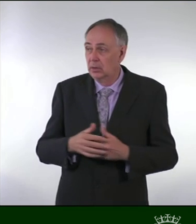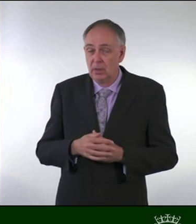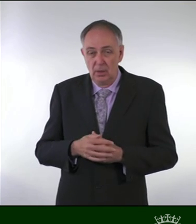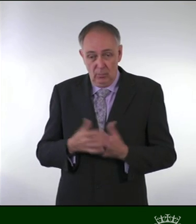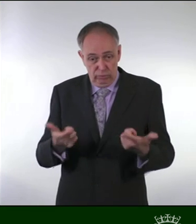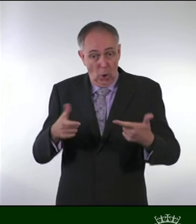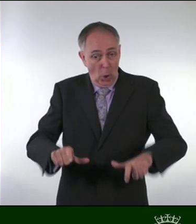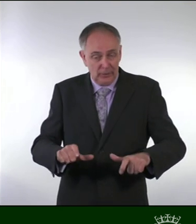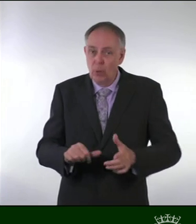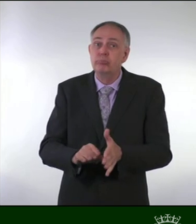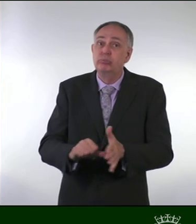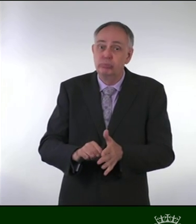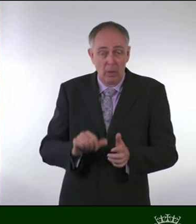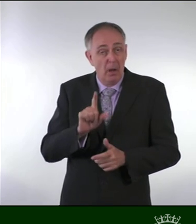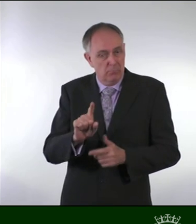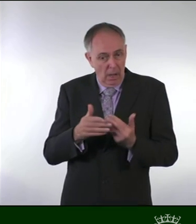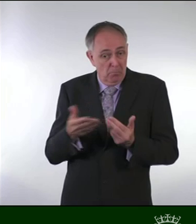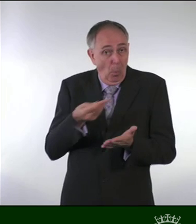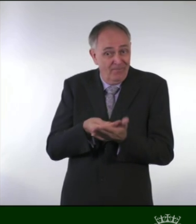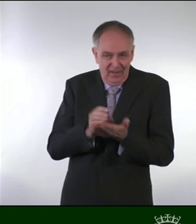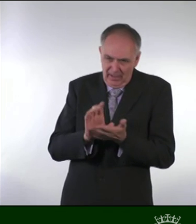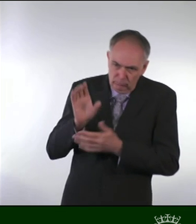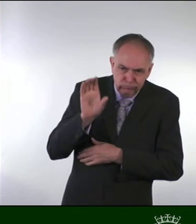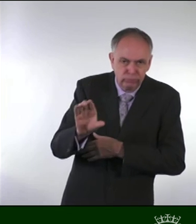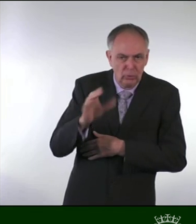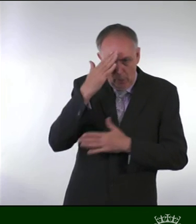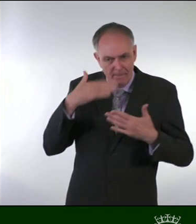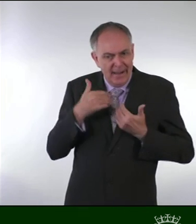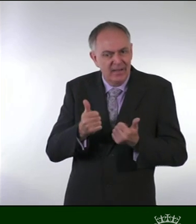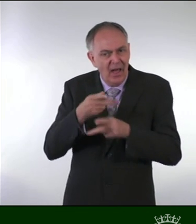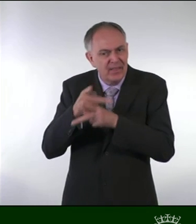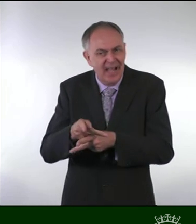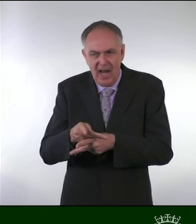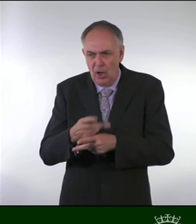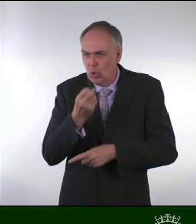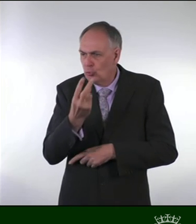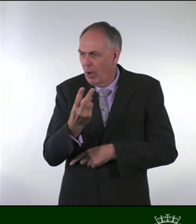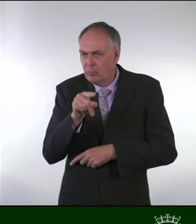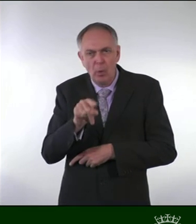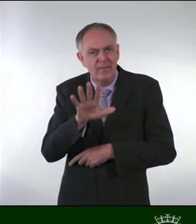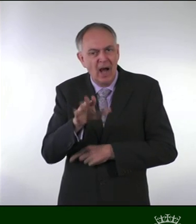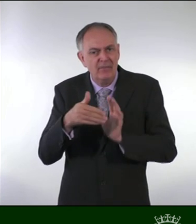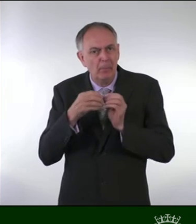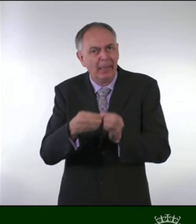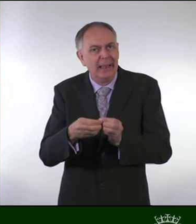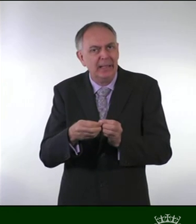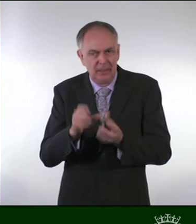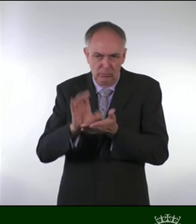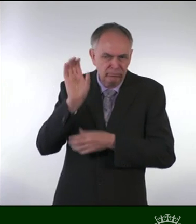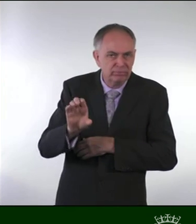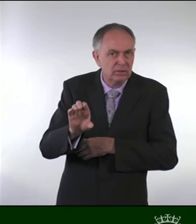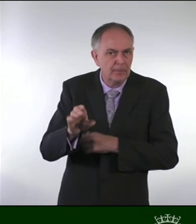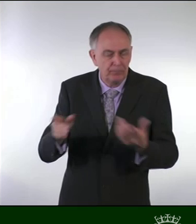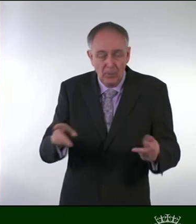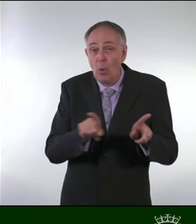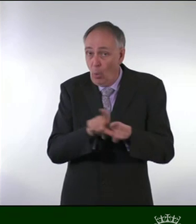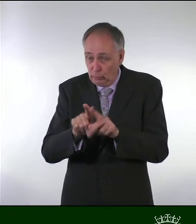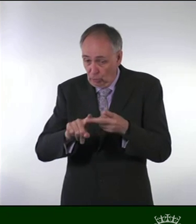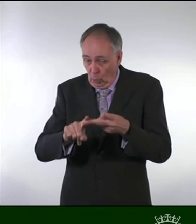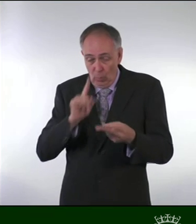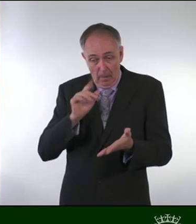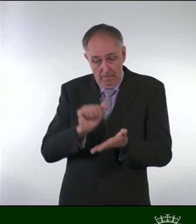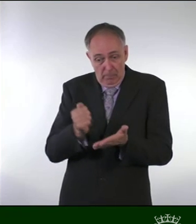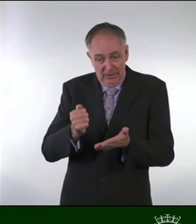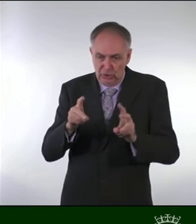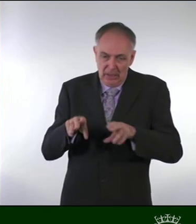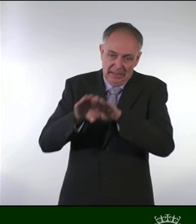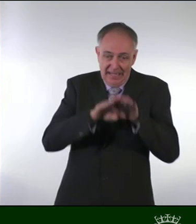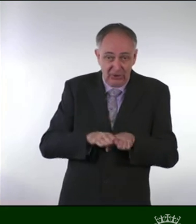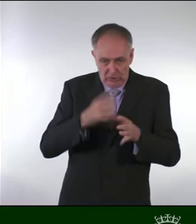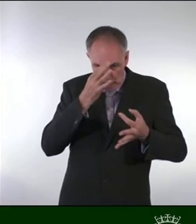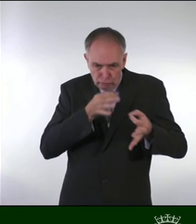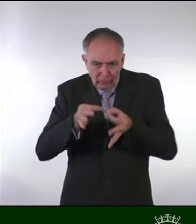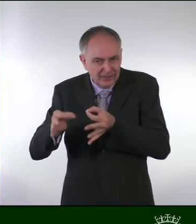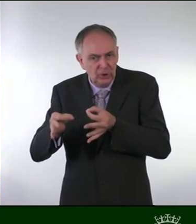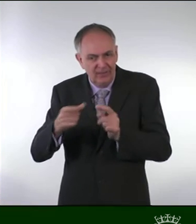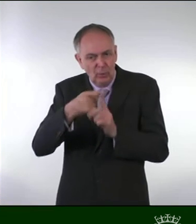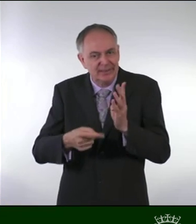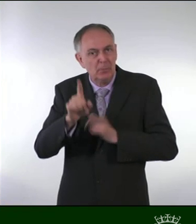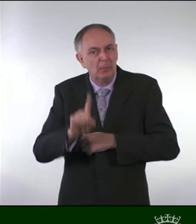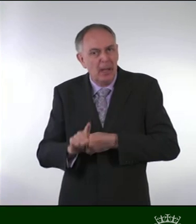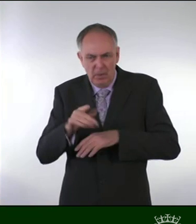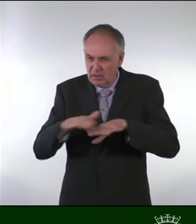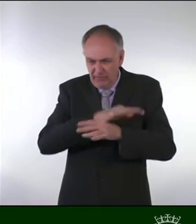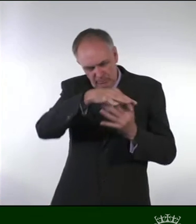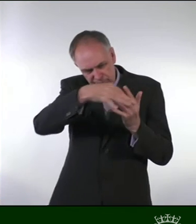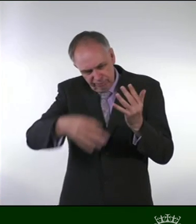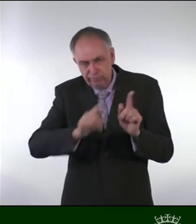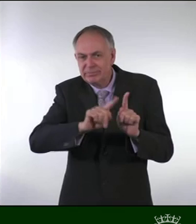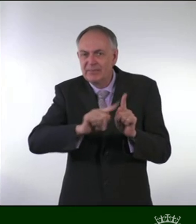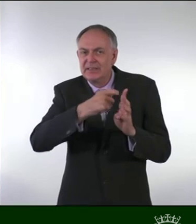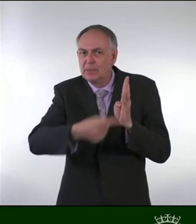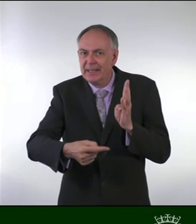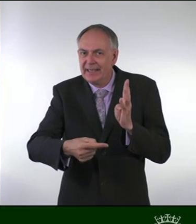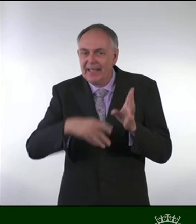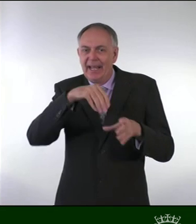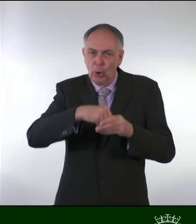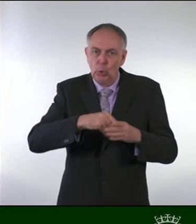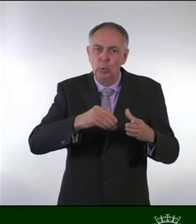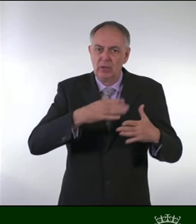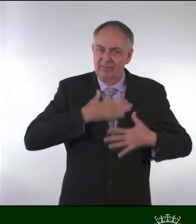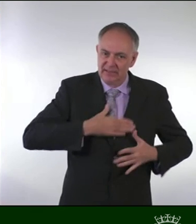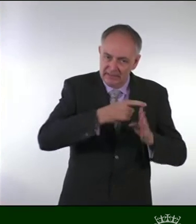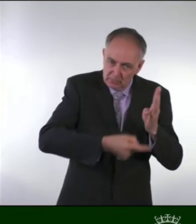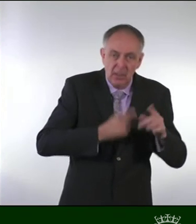Overall, we have massively increased our funding for mental health care to £12.5 billion, but we are also, as he knows, now publishing our national strategy for disabled people, which will cover all types of disability, including physical and mental health.